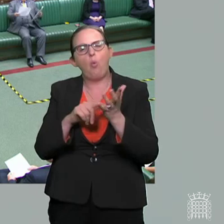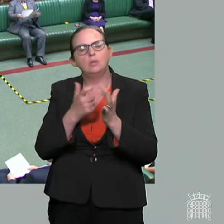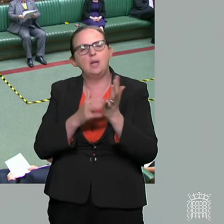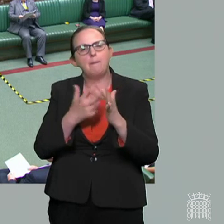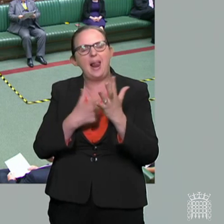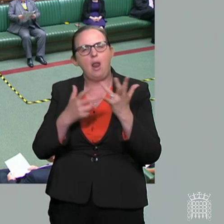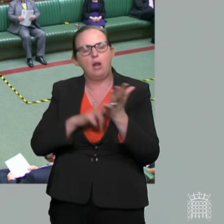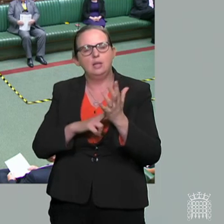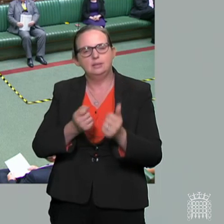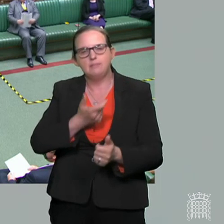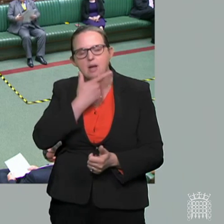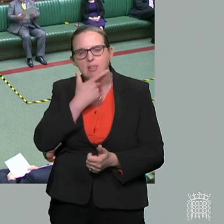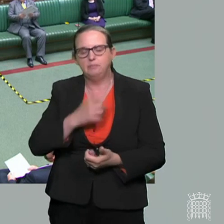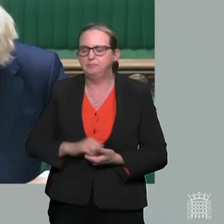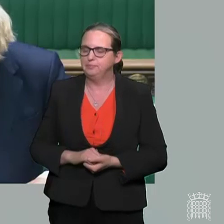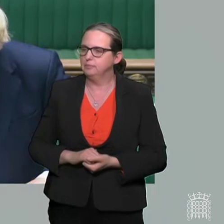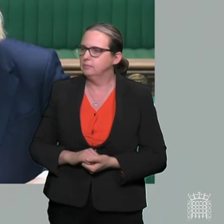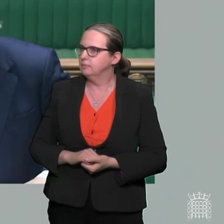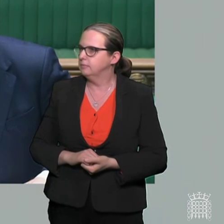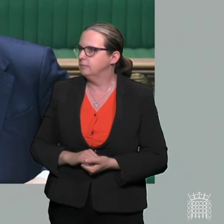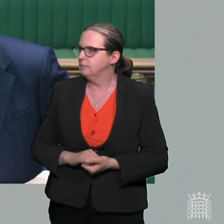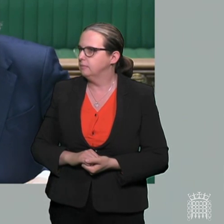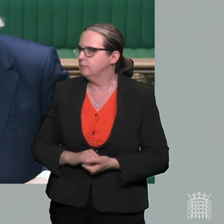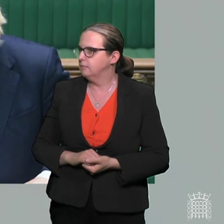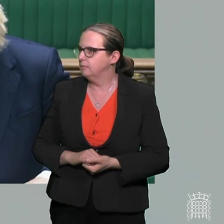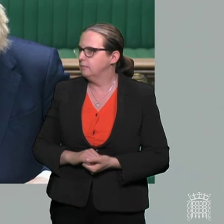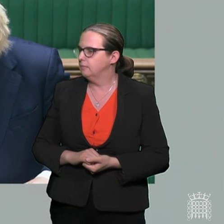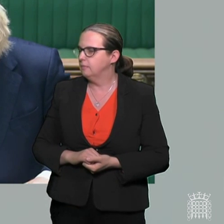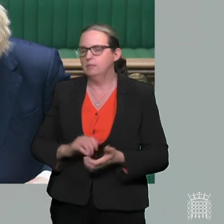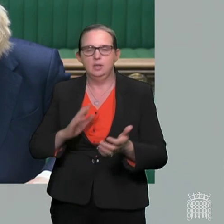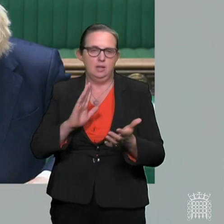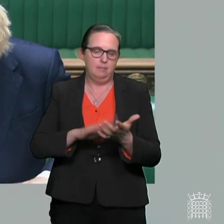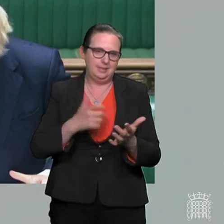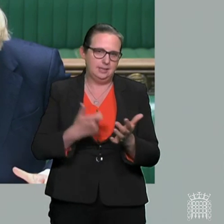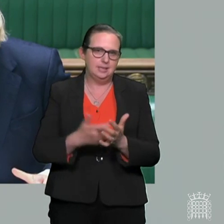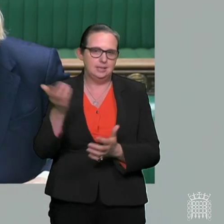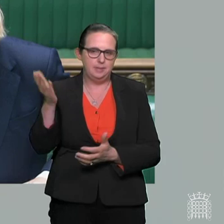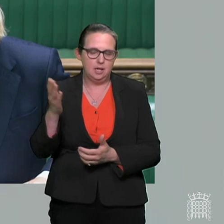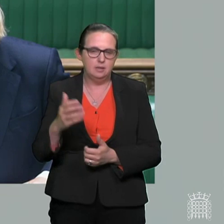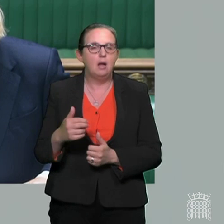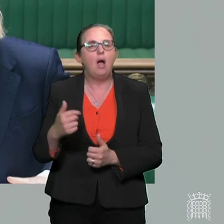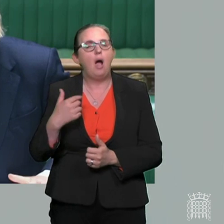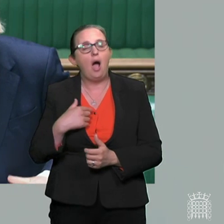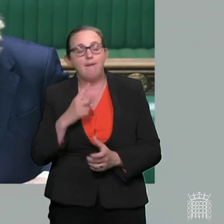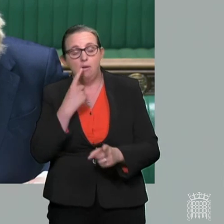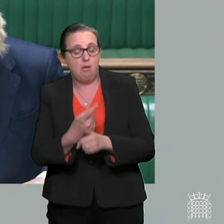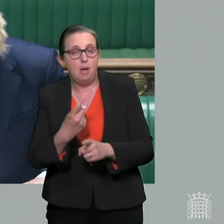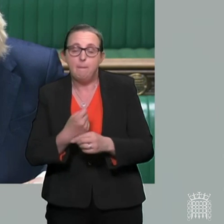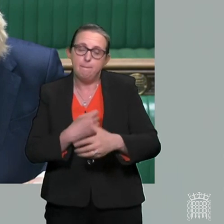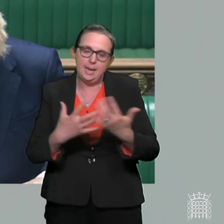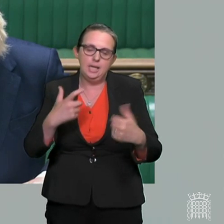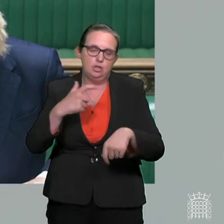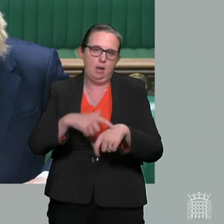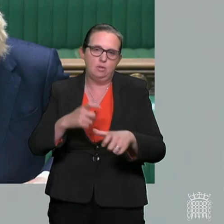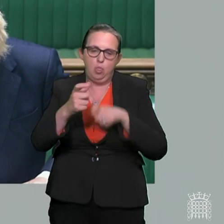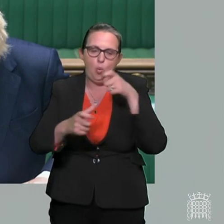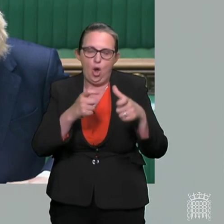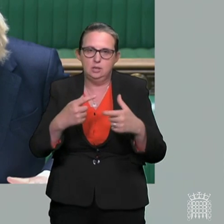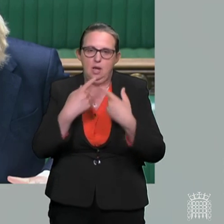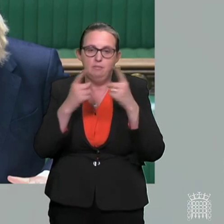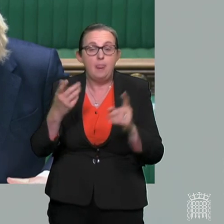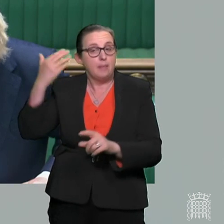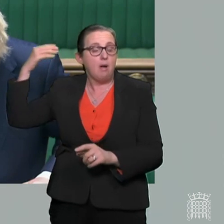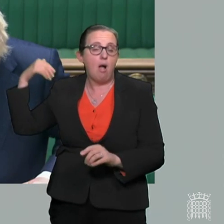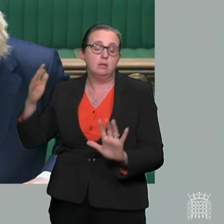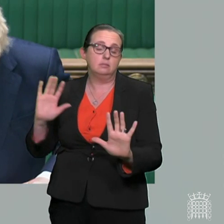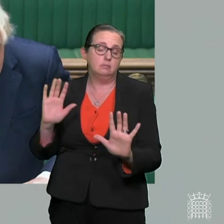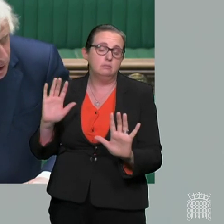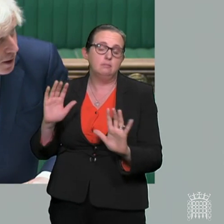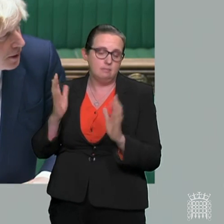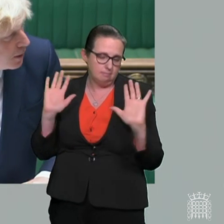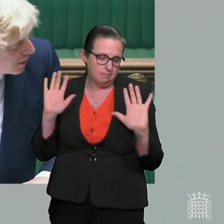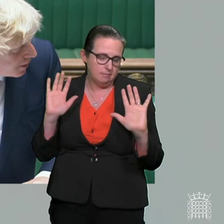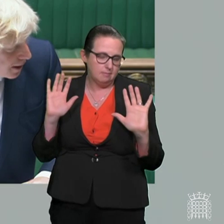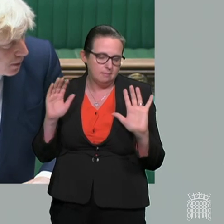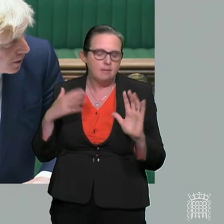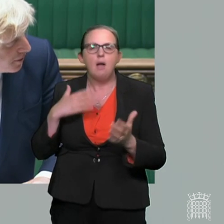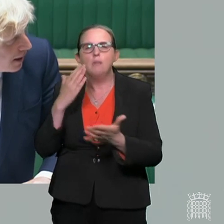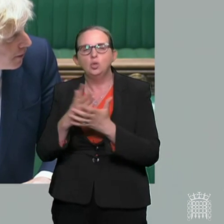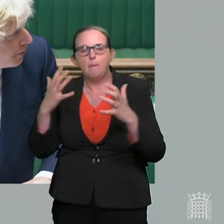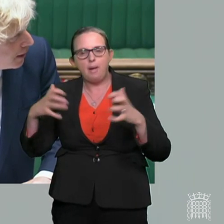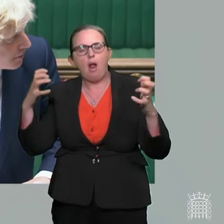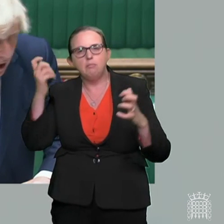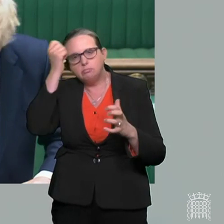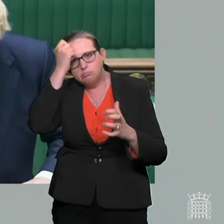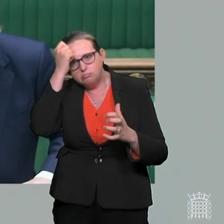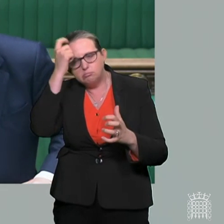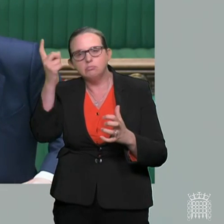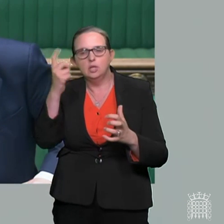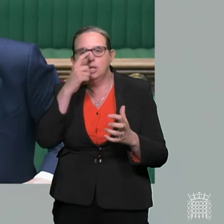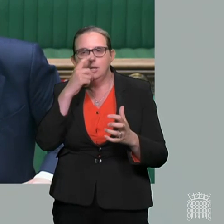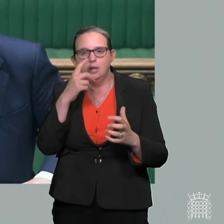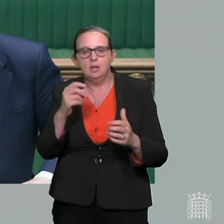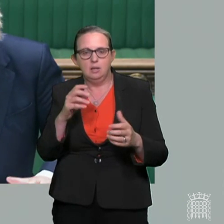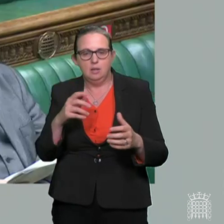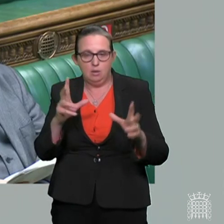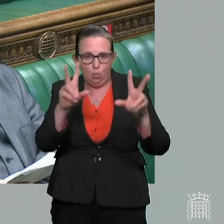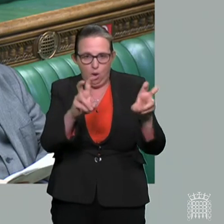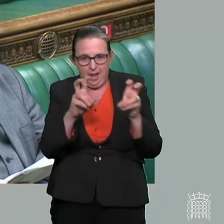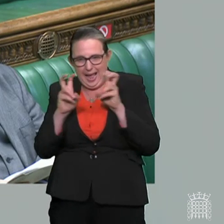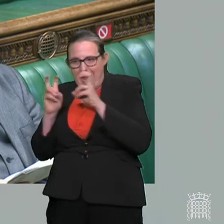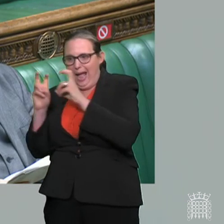I have commented many times about the words that I have said in the past, and I think the House understands how we can take things out of context.